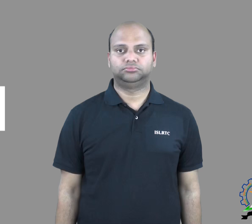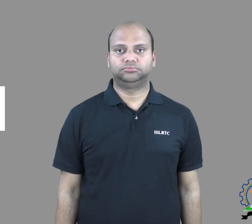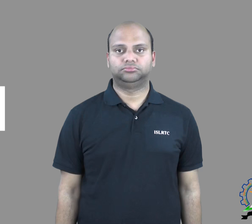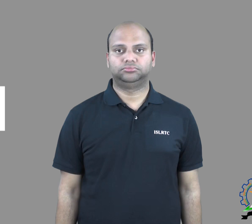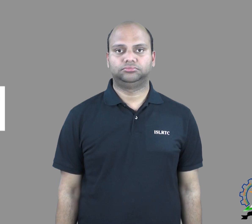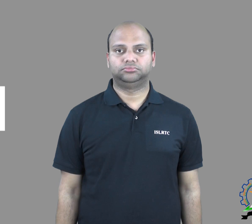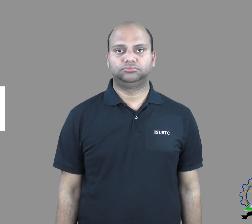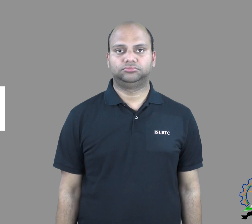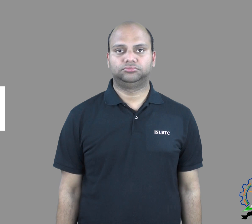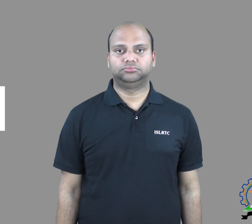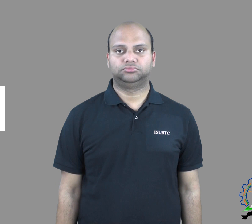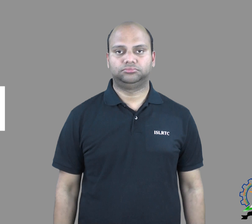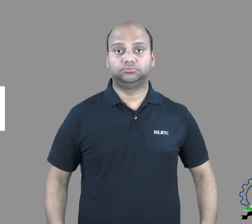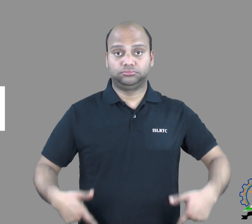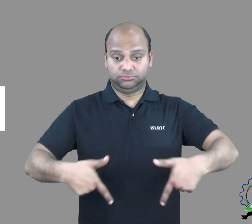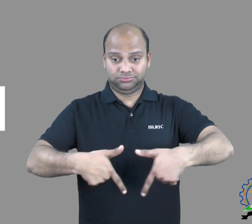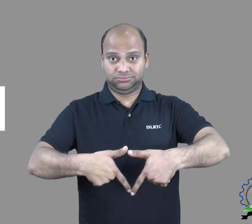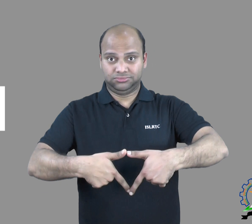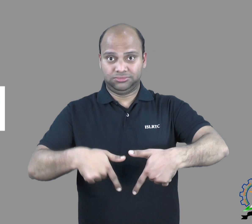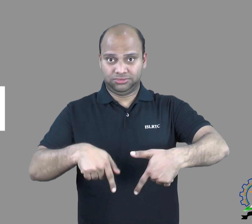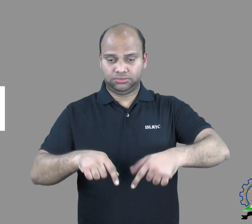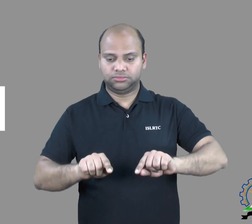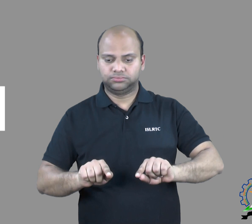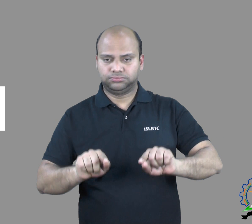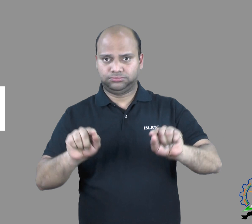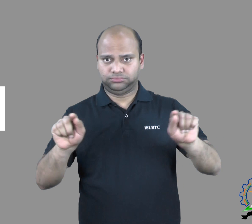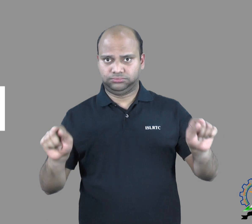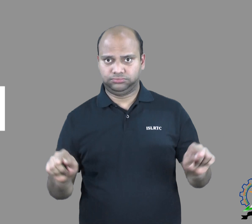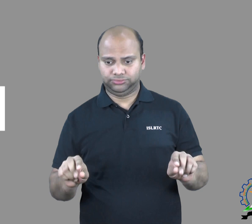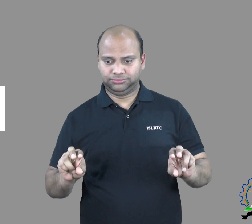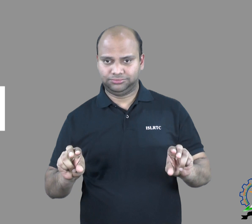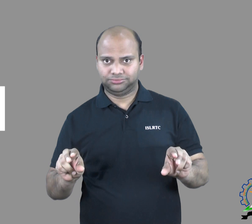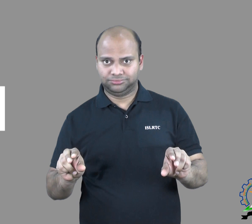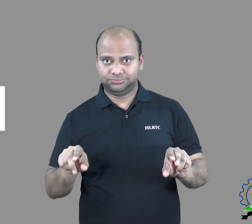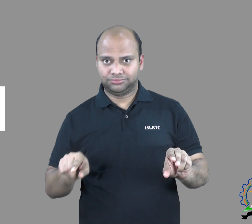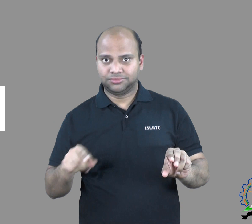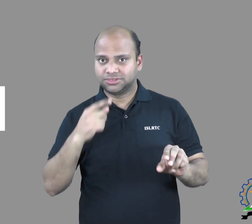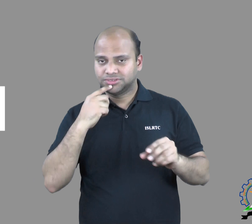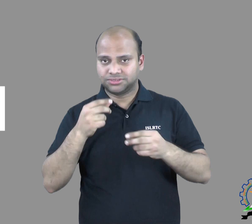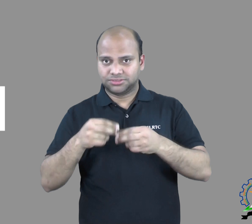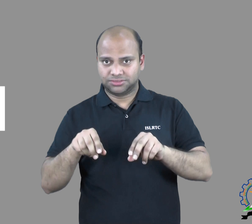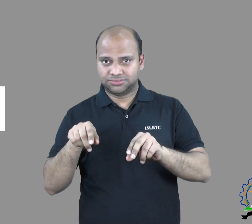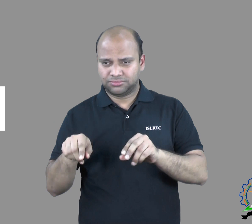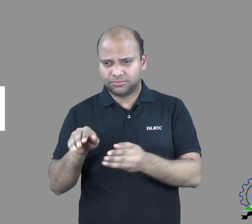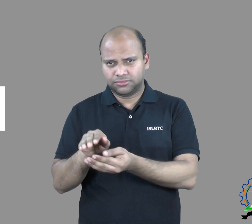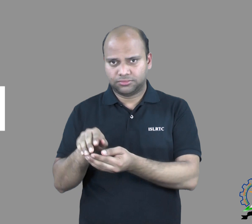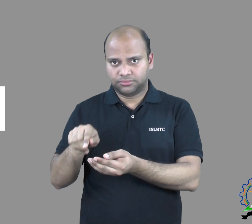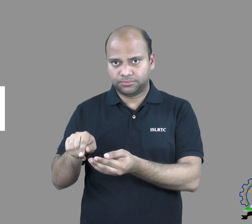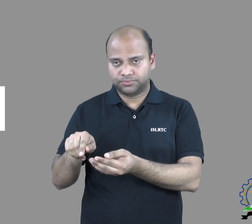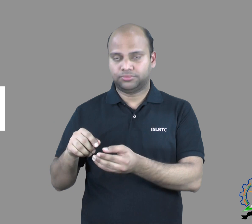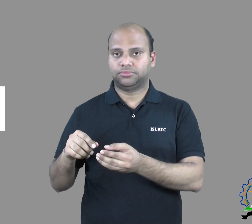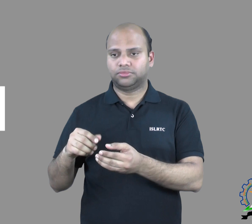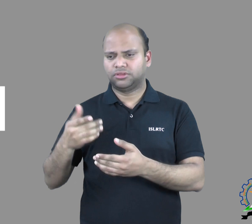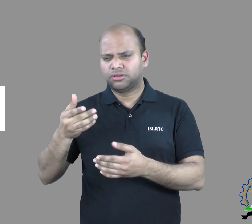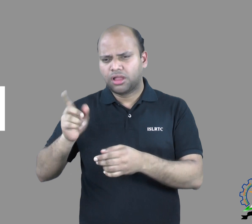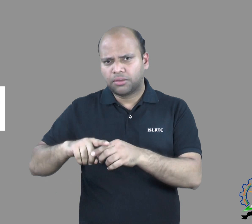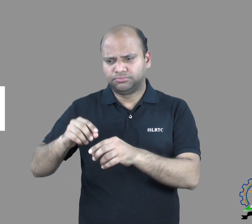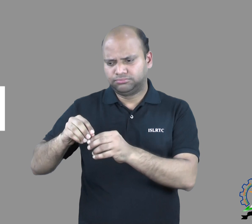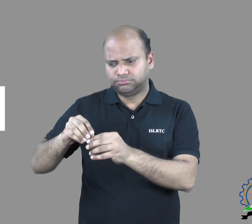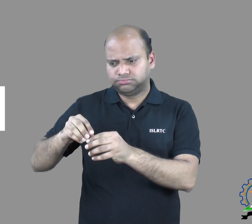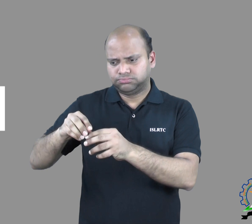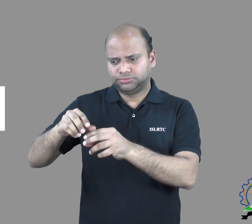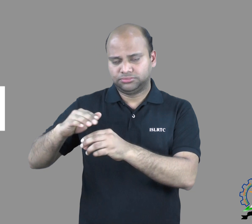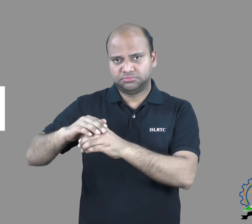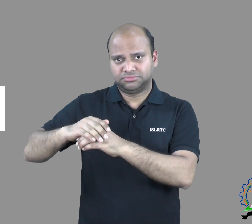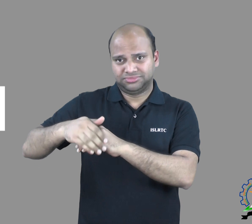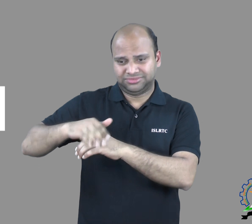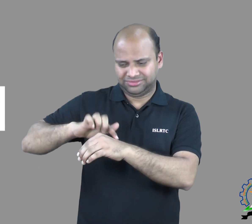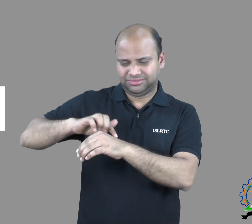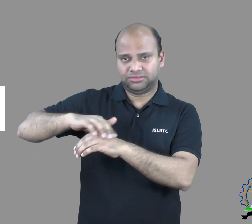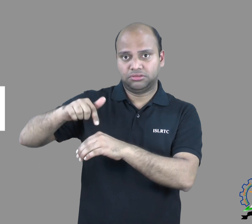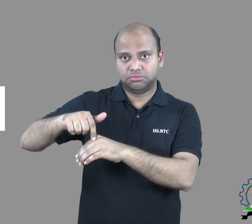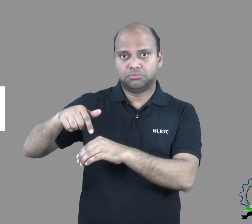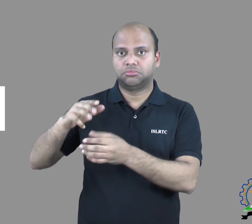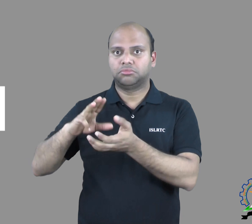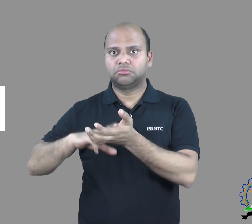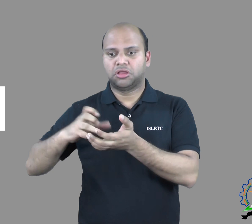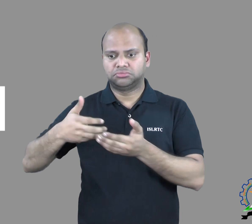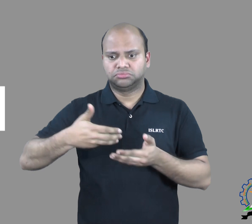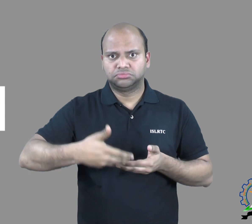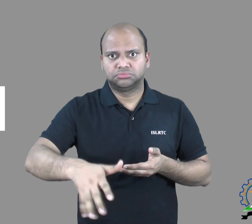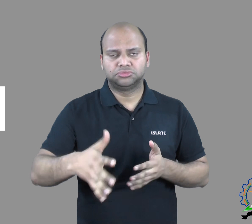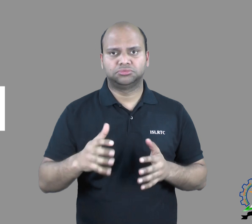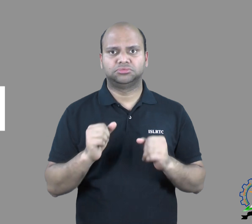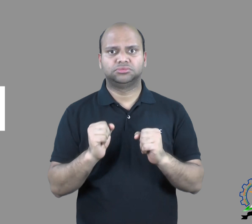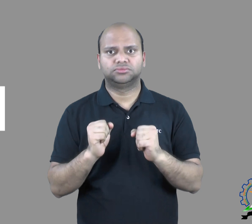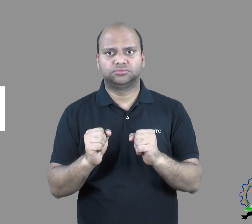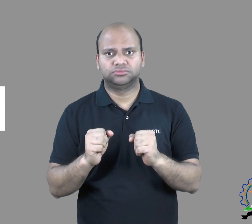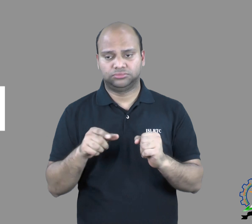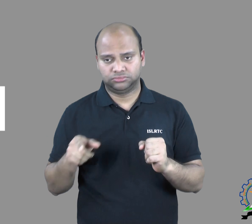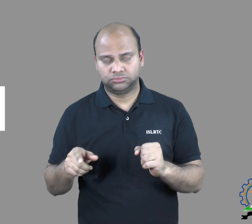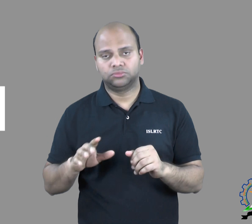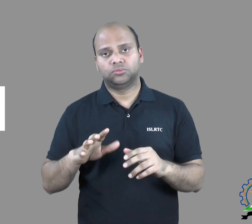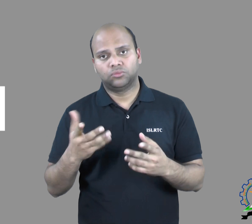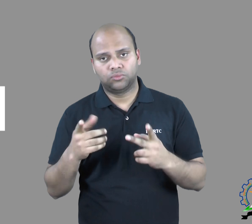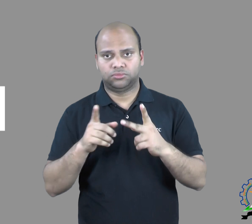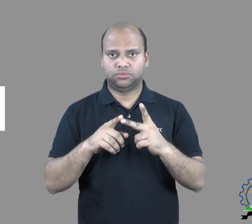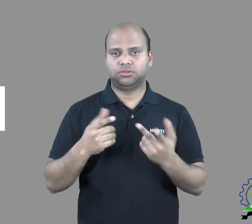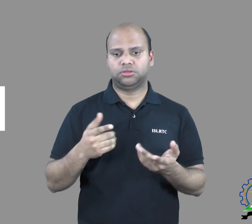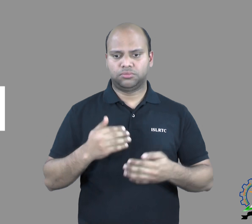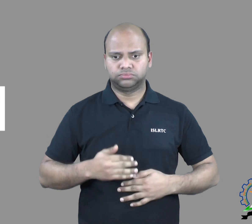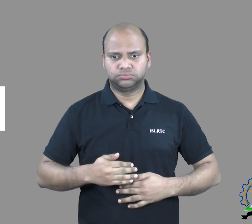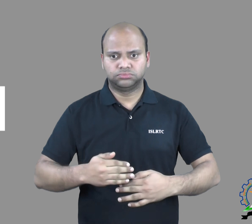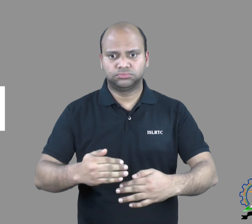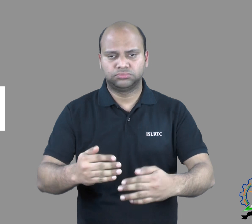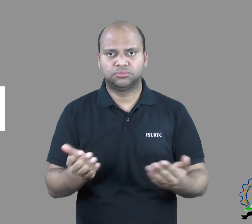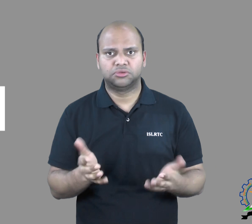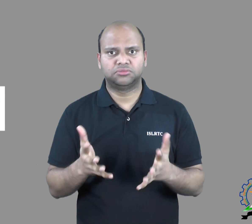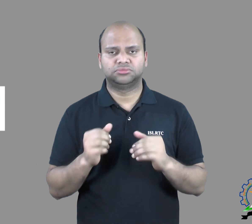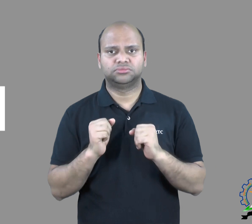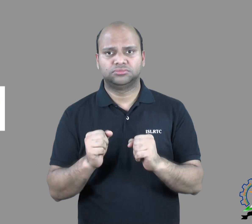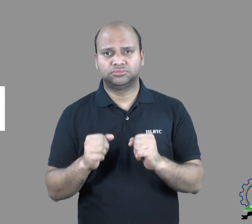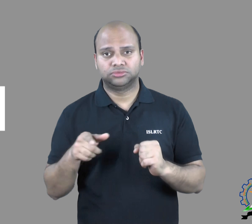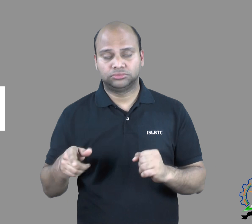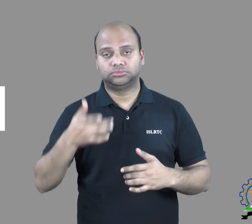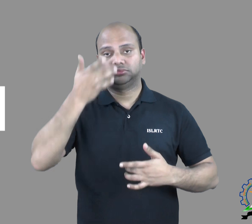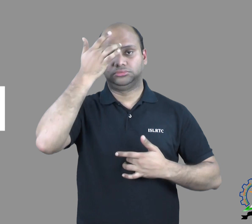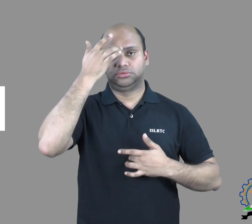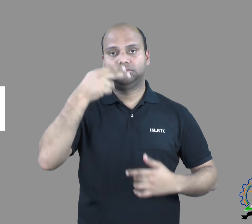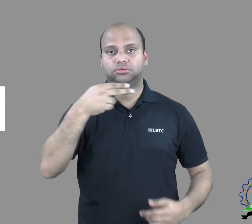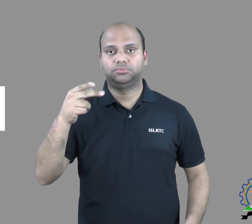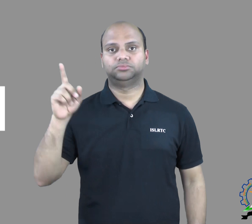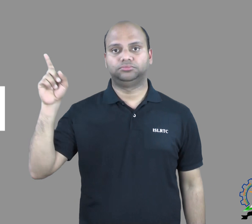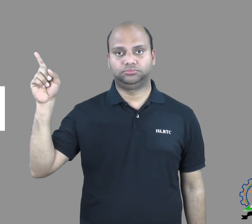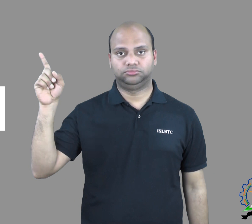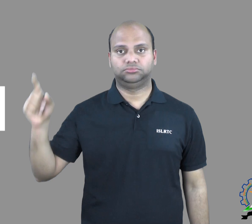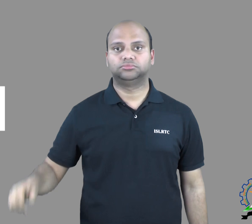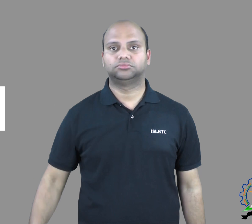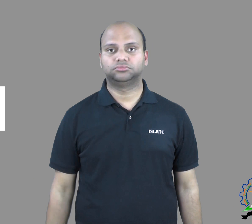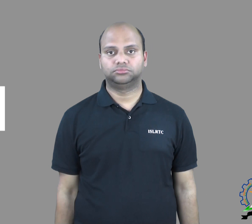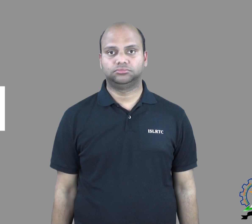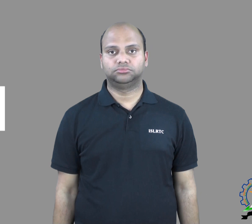Ovarian Cyst